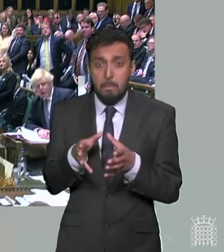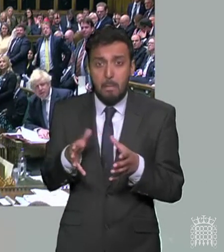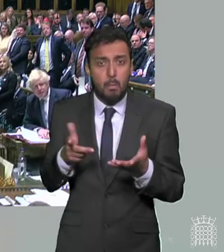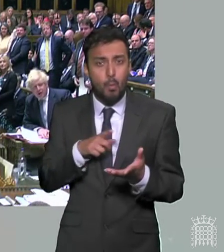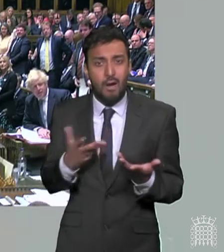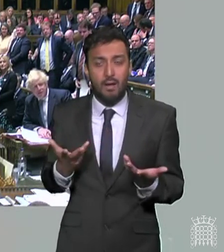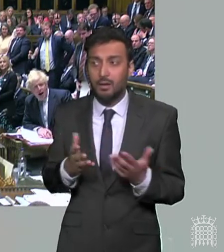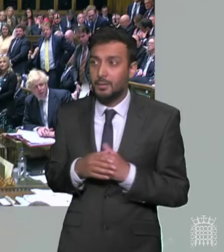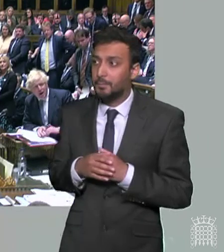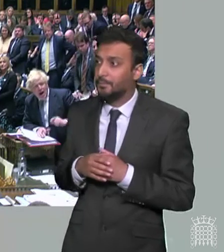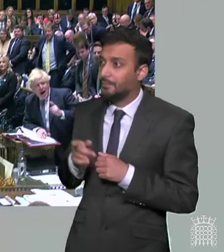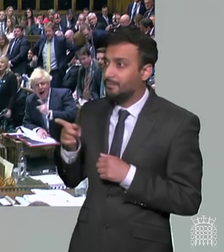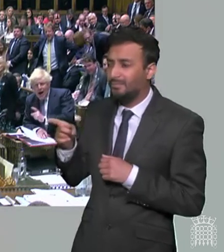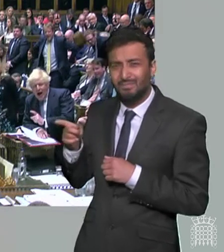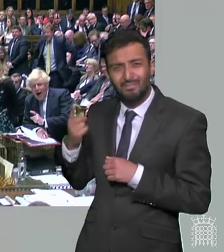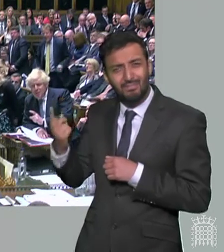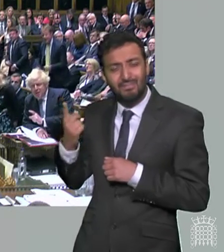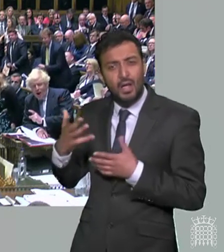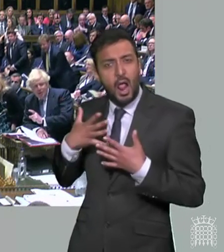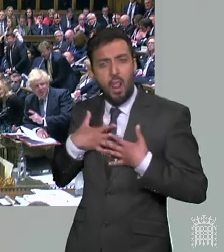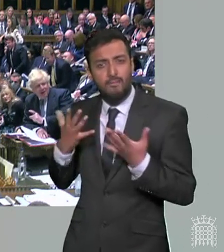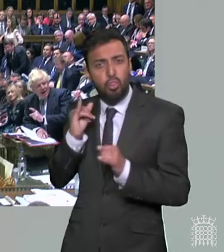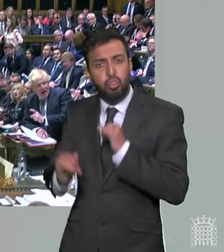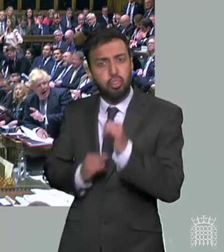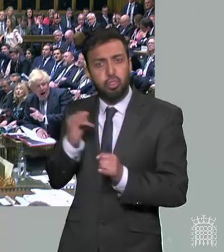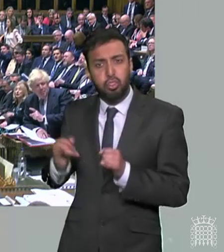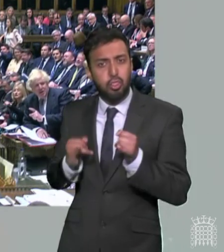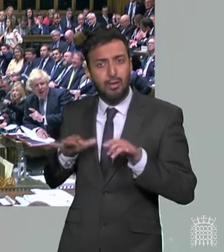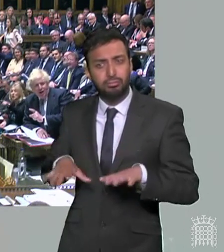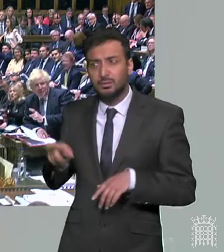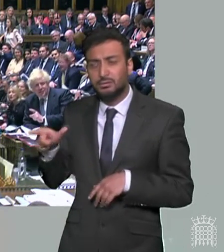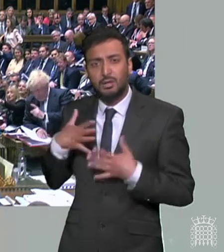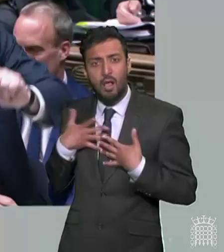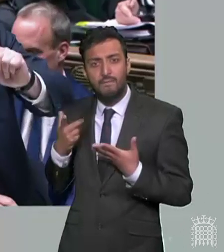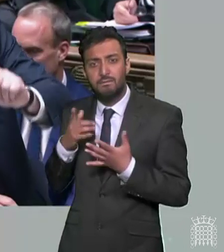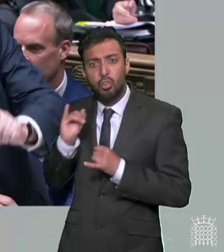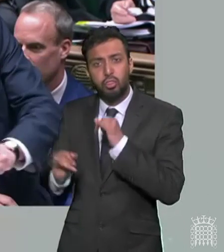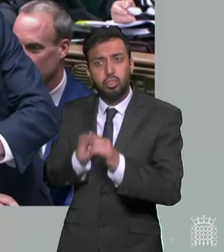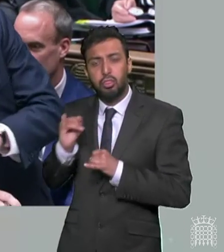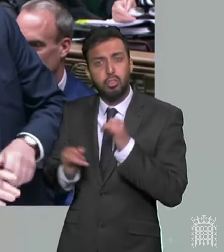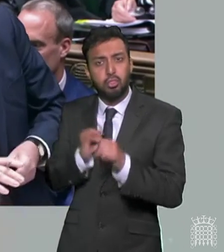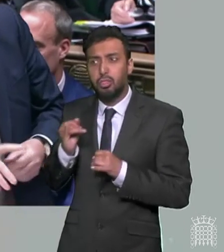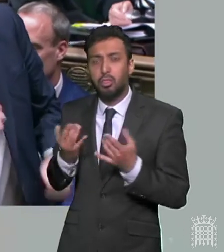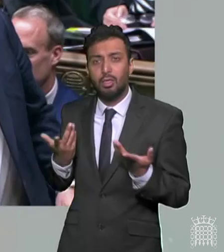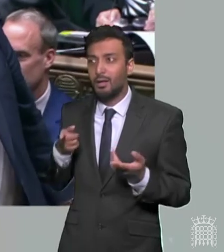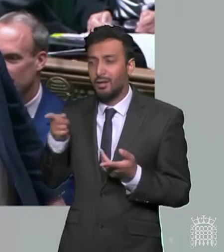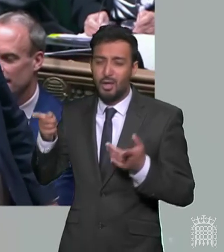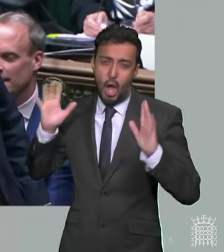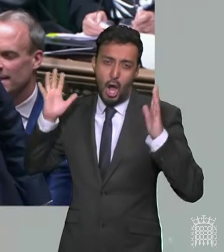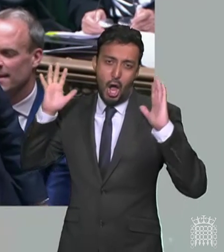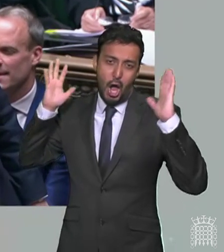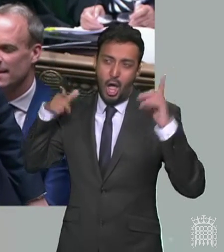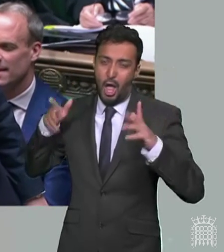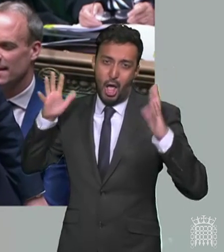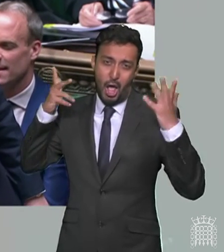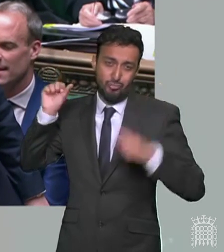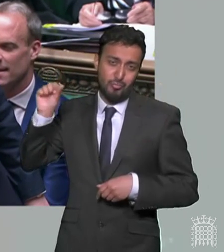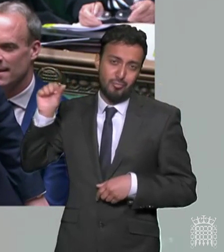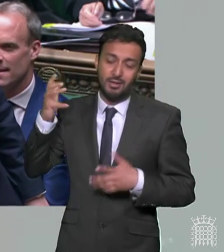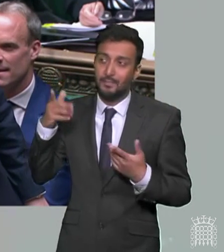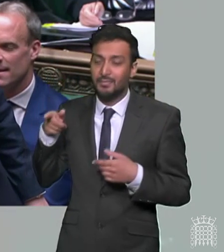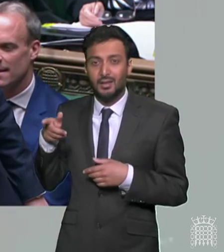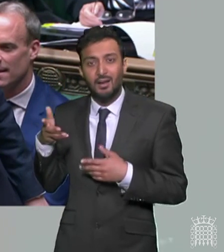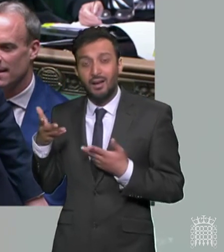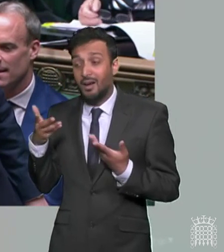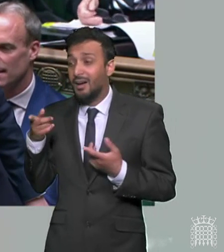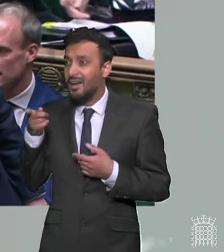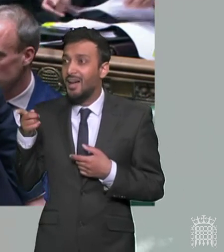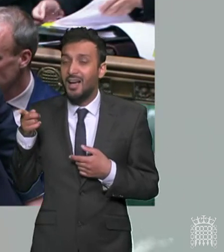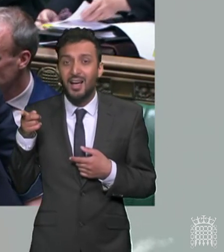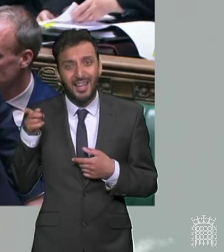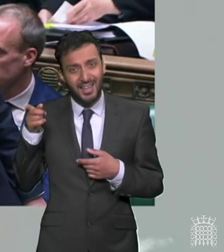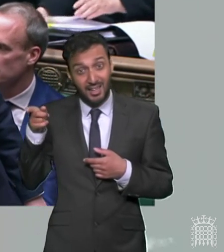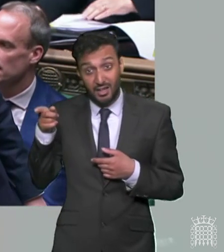The right honourable and learned Gentleman loves running this country down.